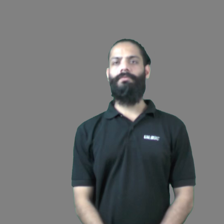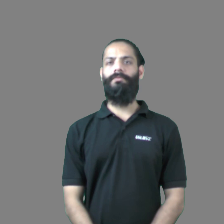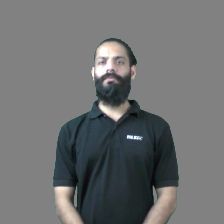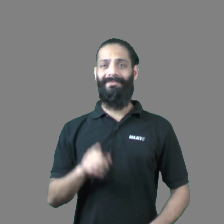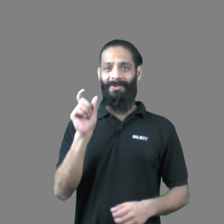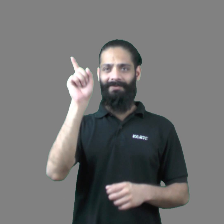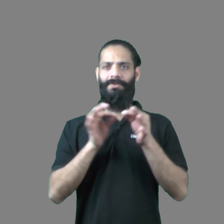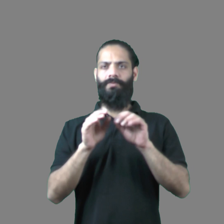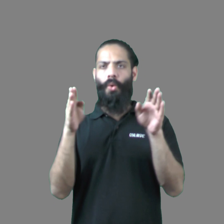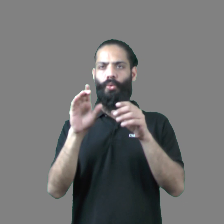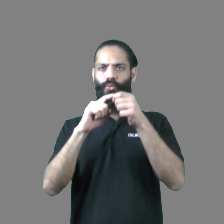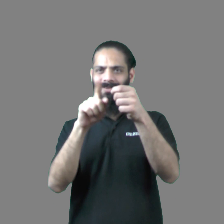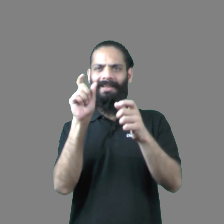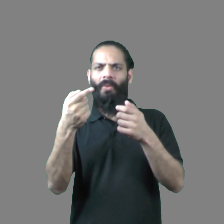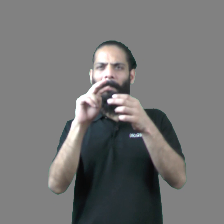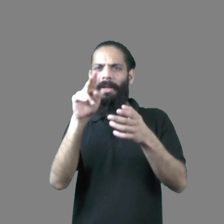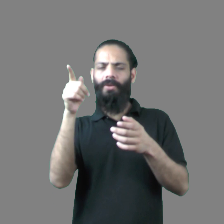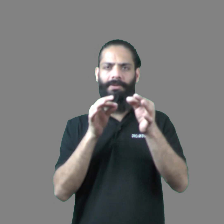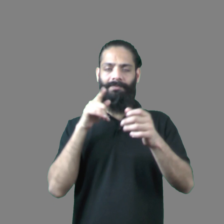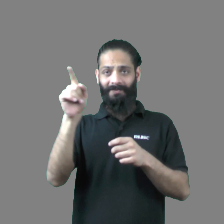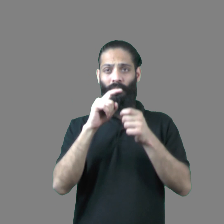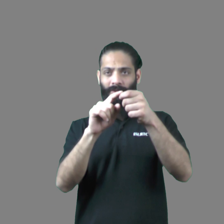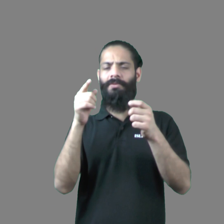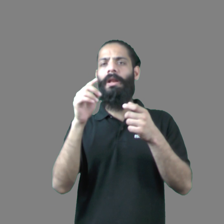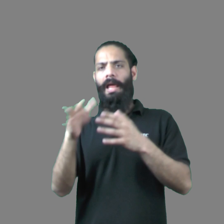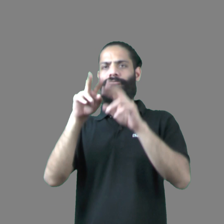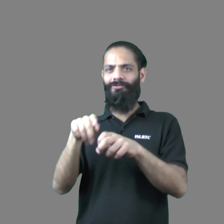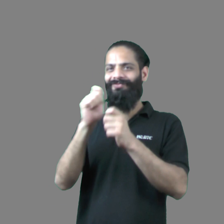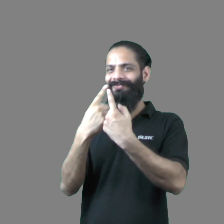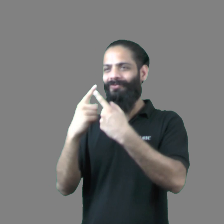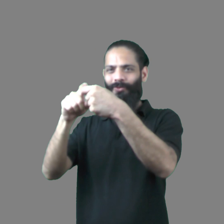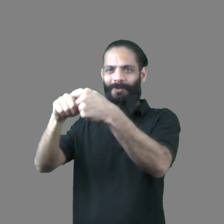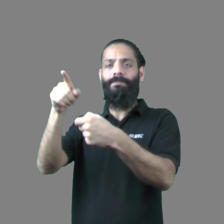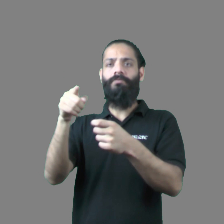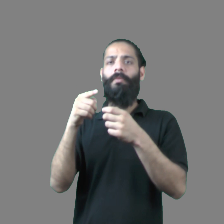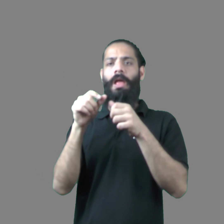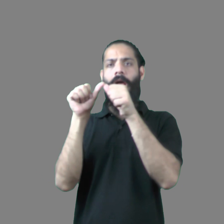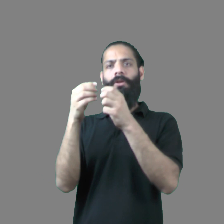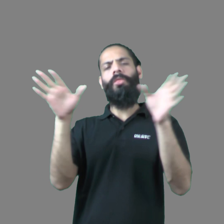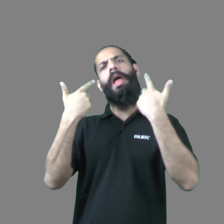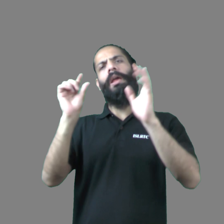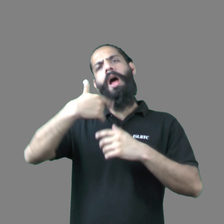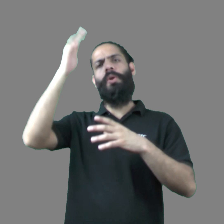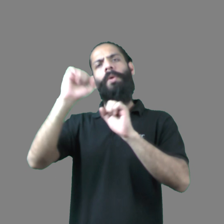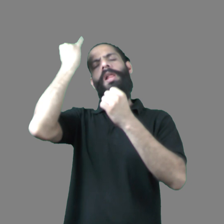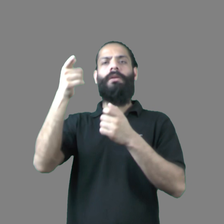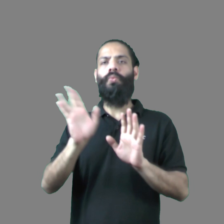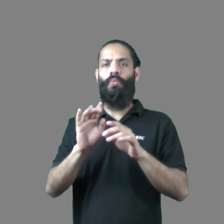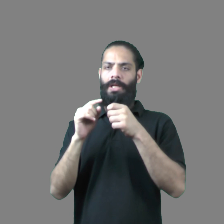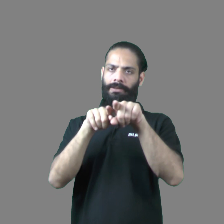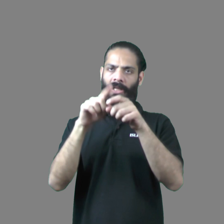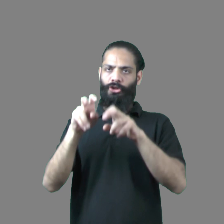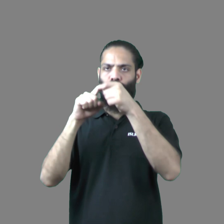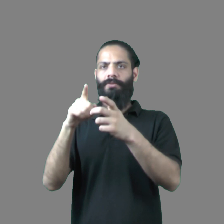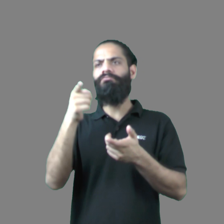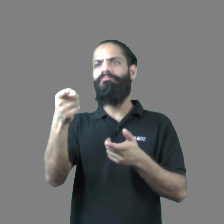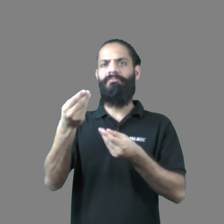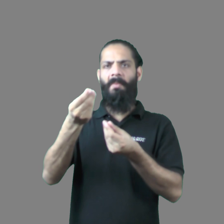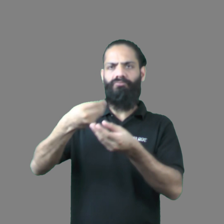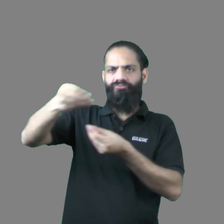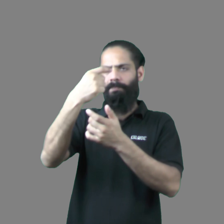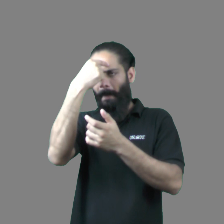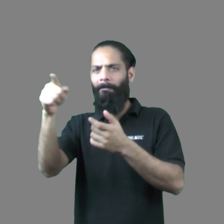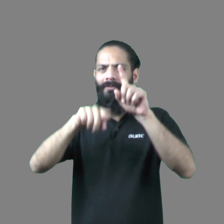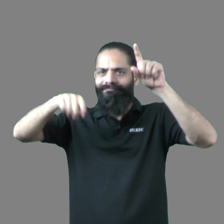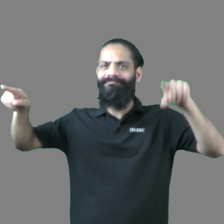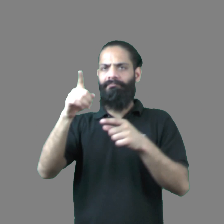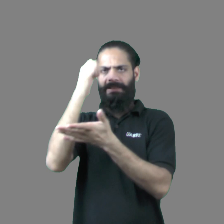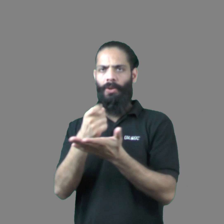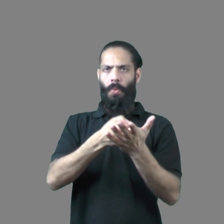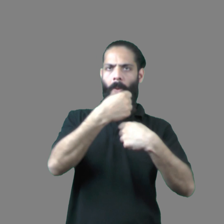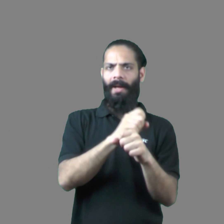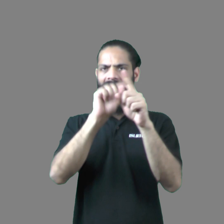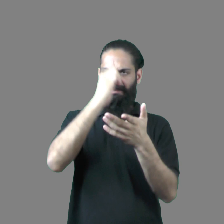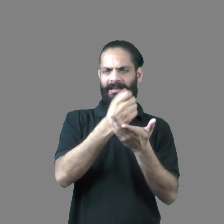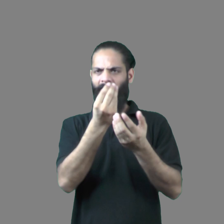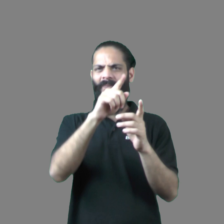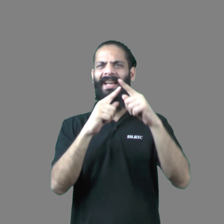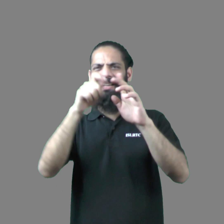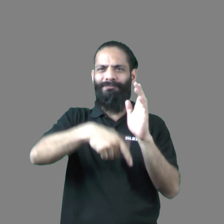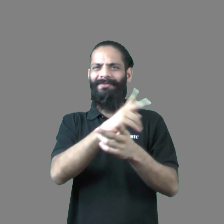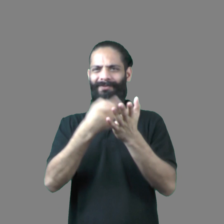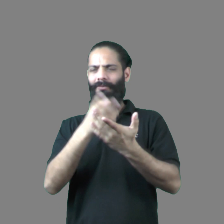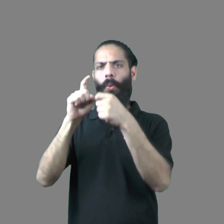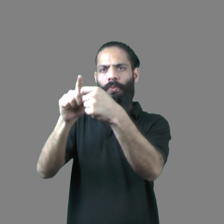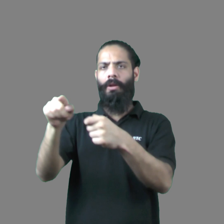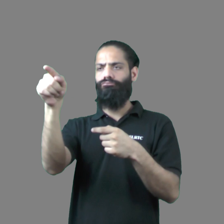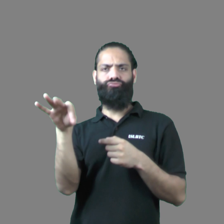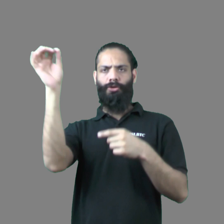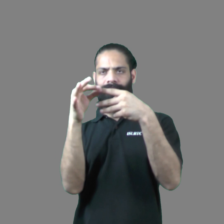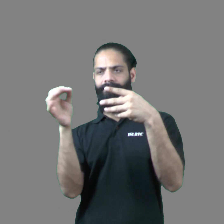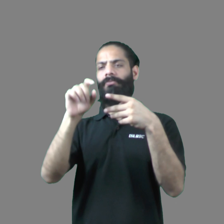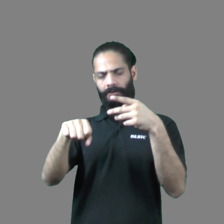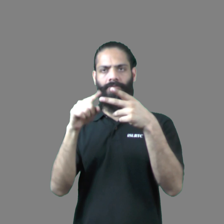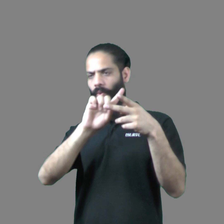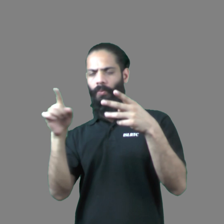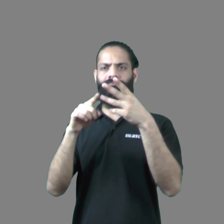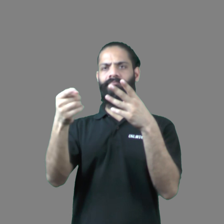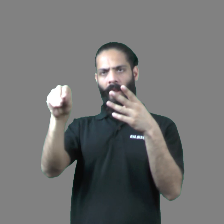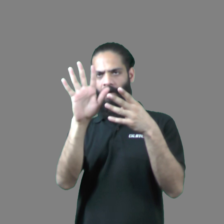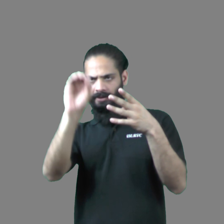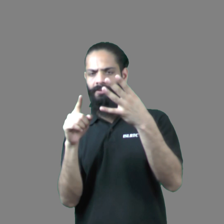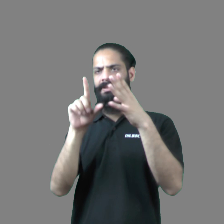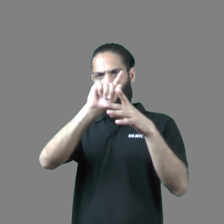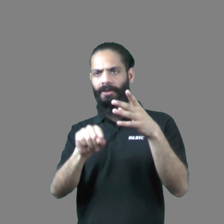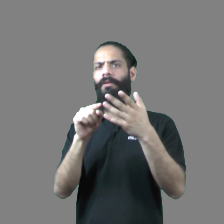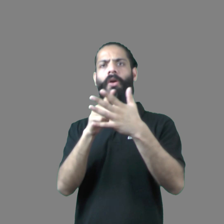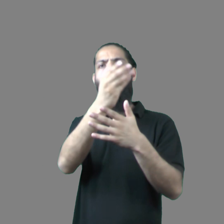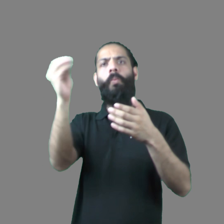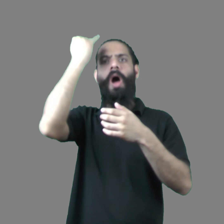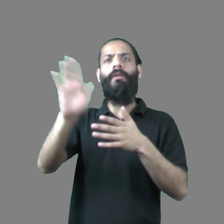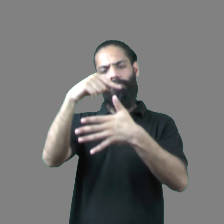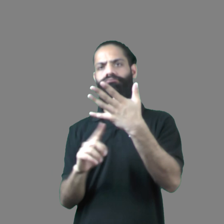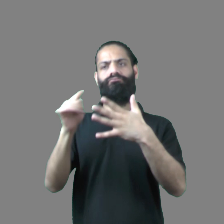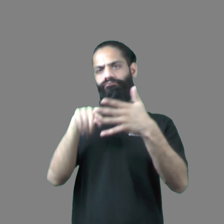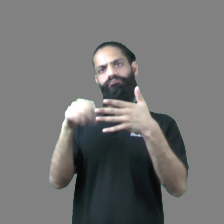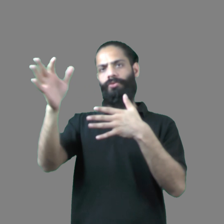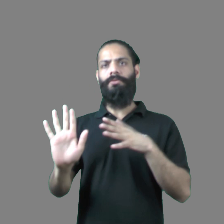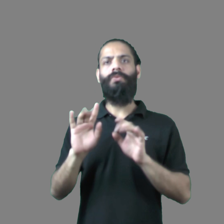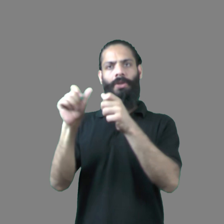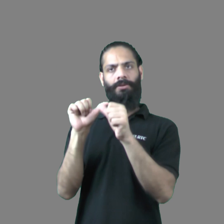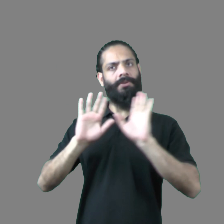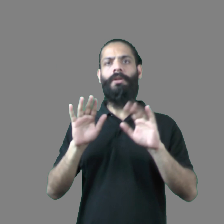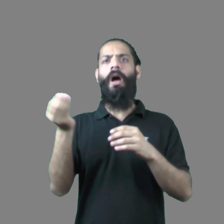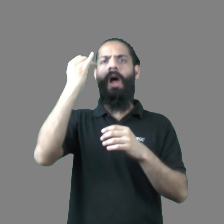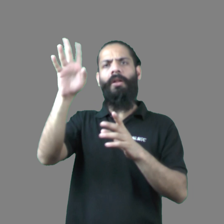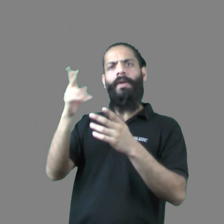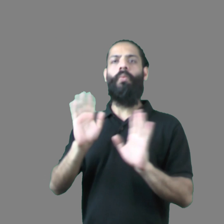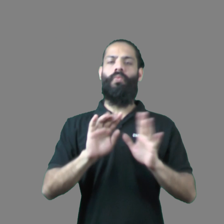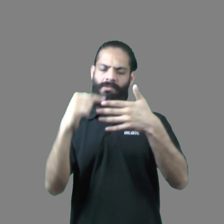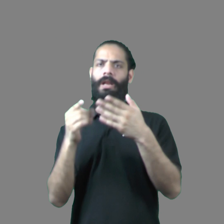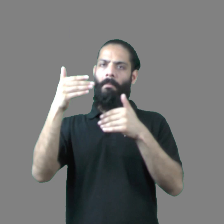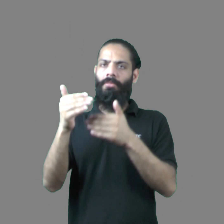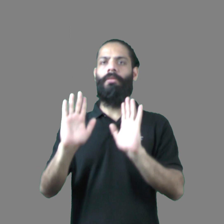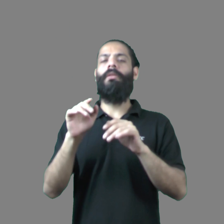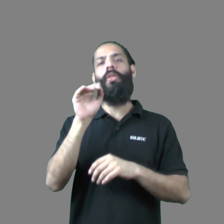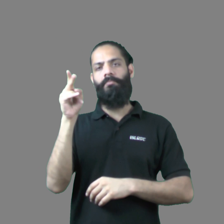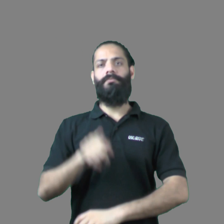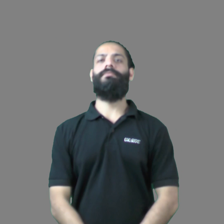Closed Question